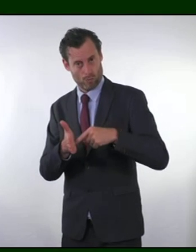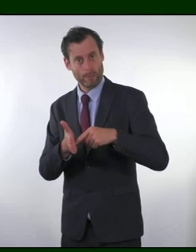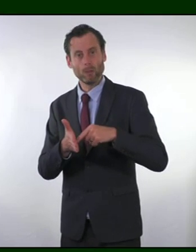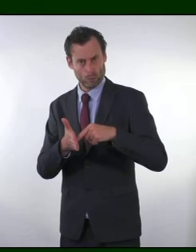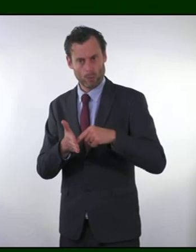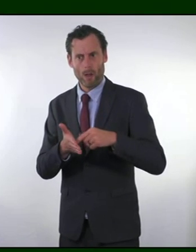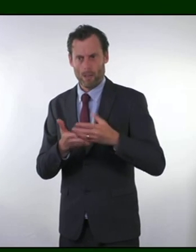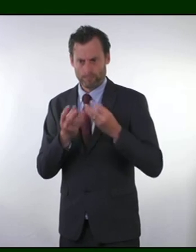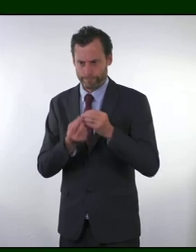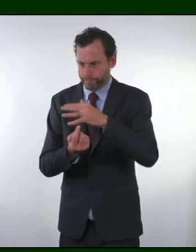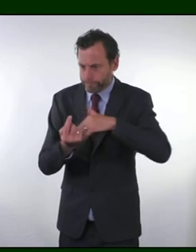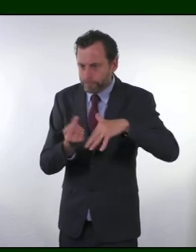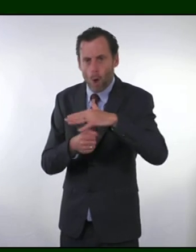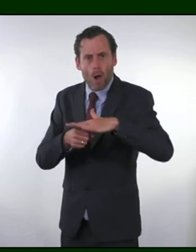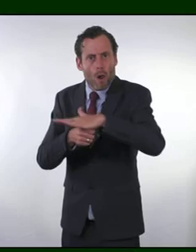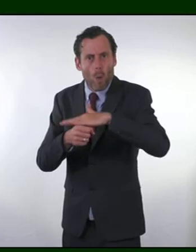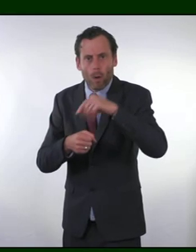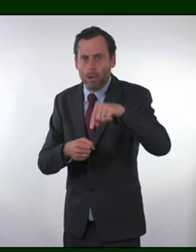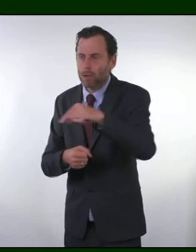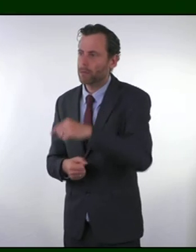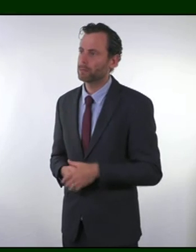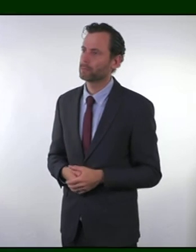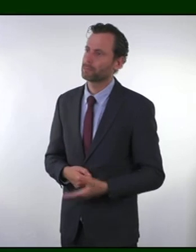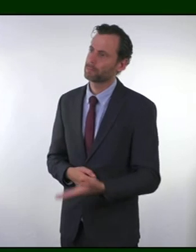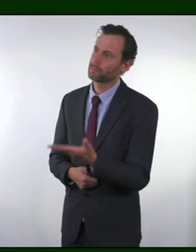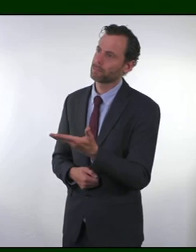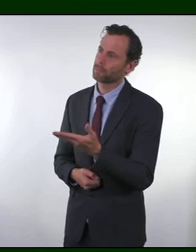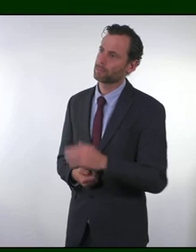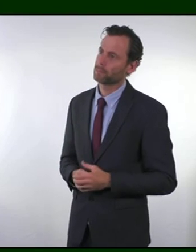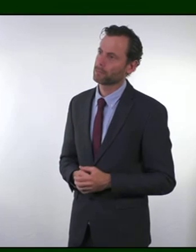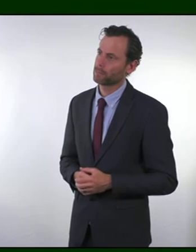I warmly welcome the Chancellor’s announcements on employment programmes.